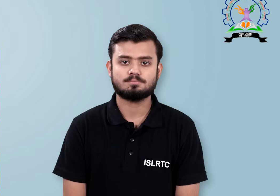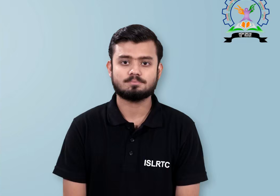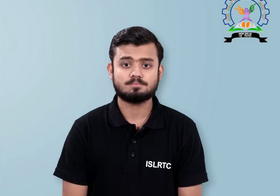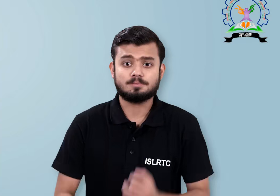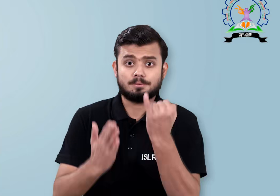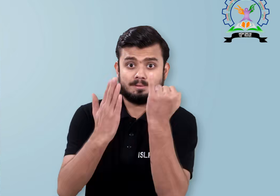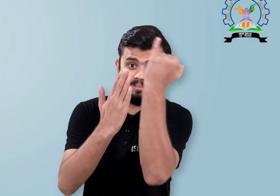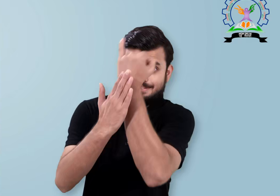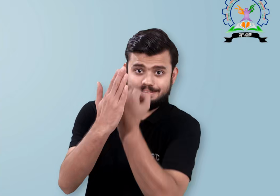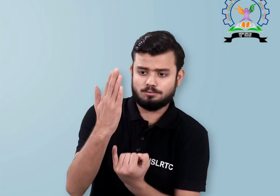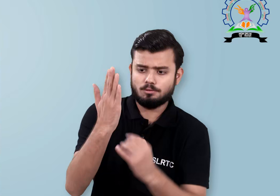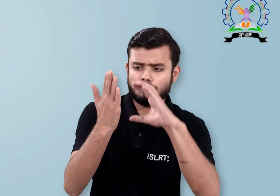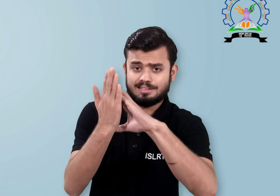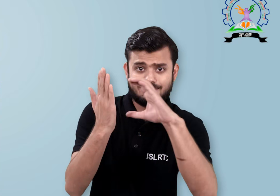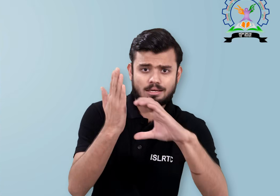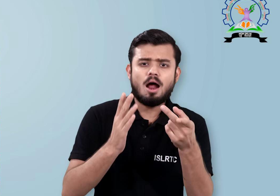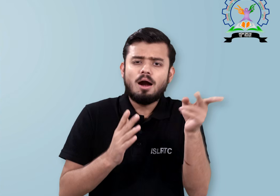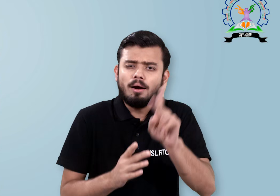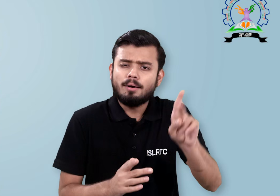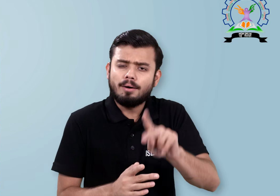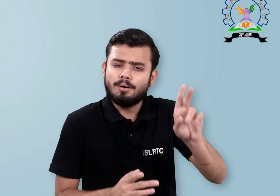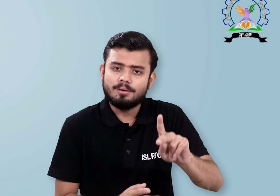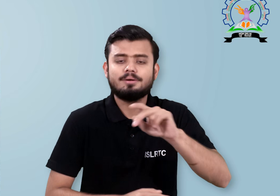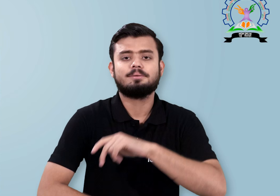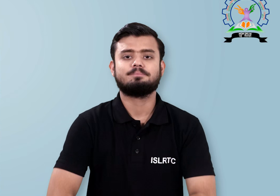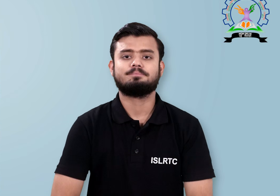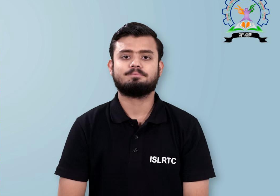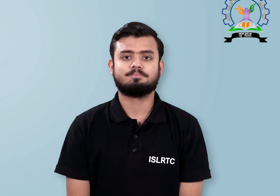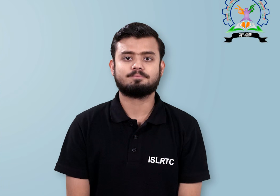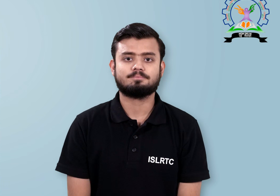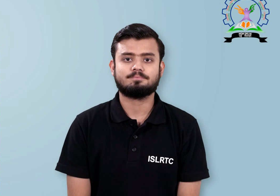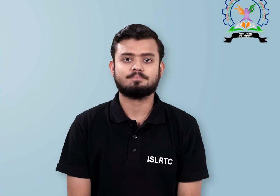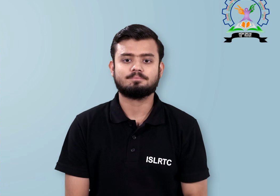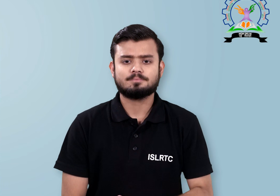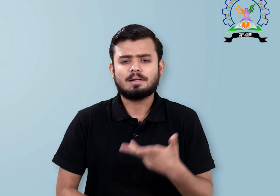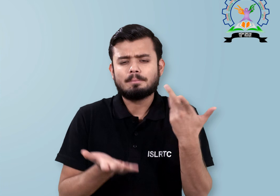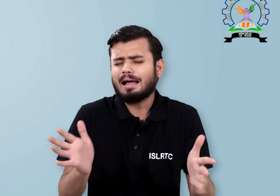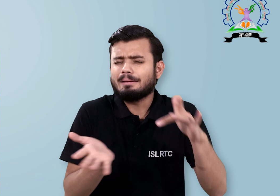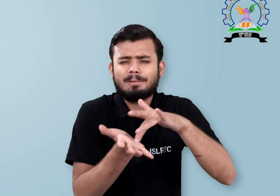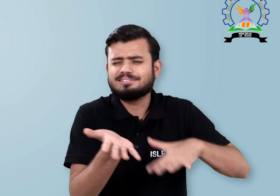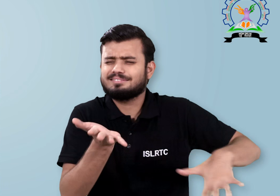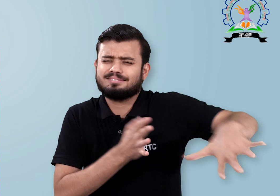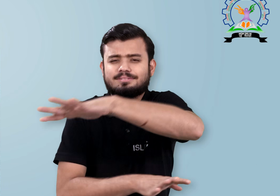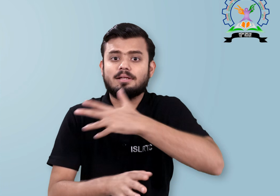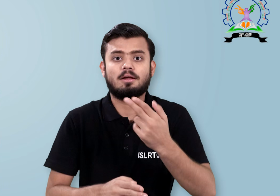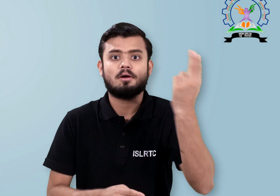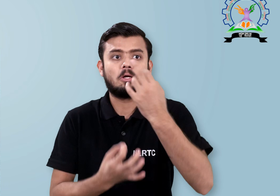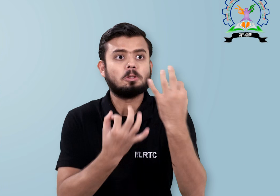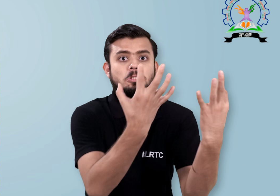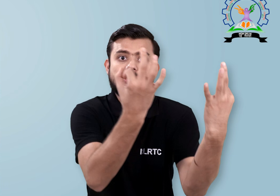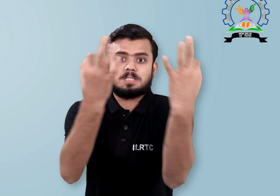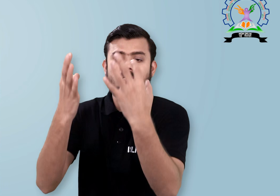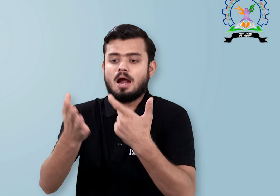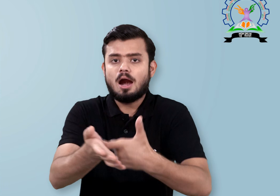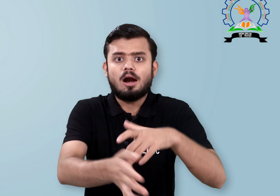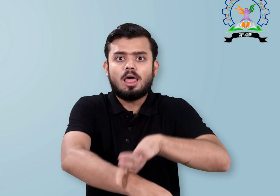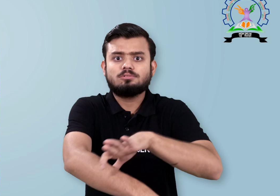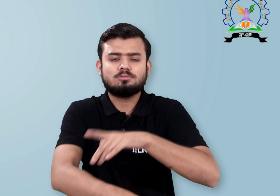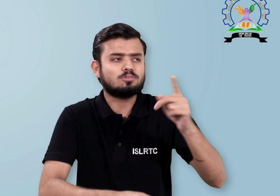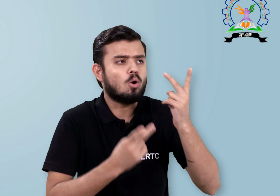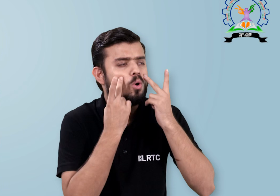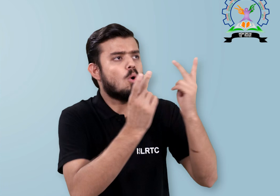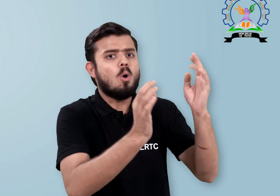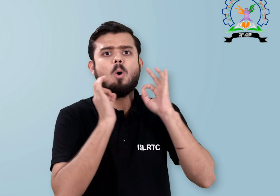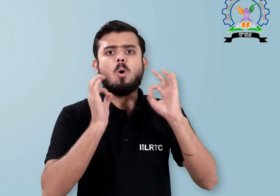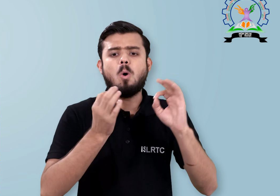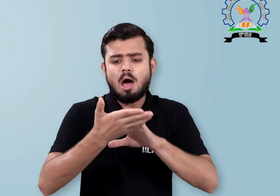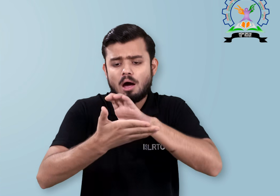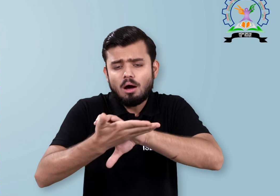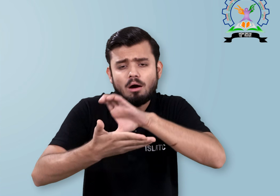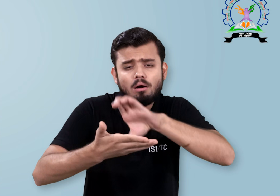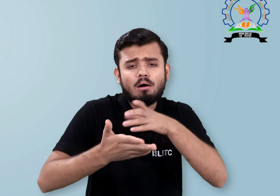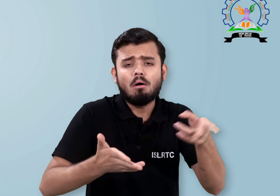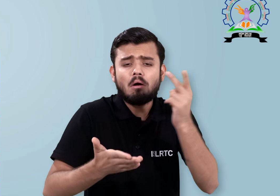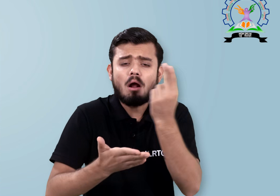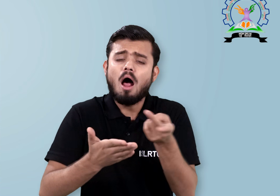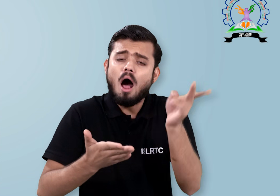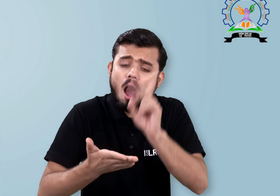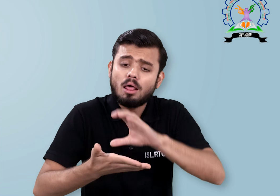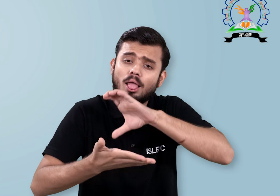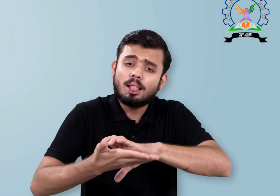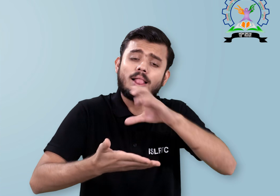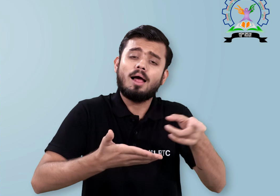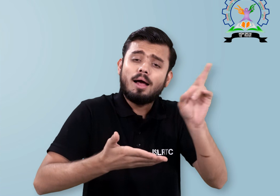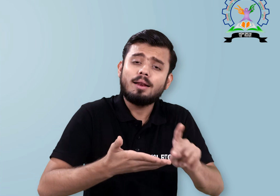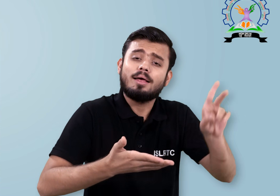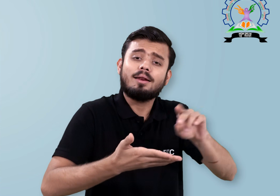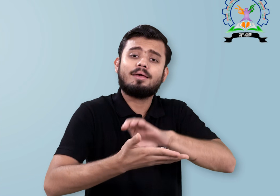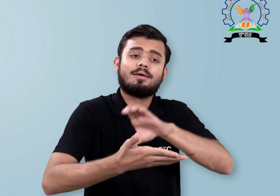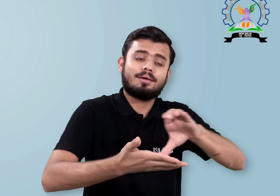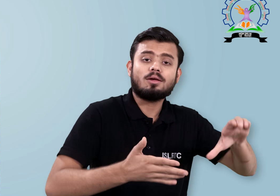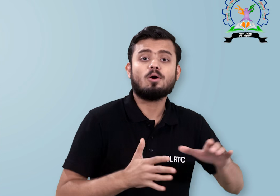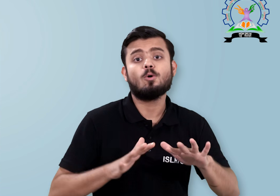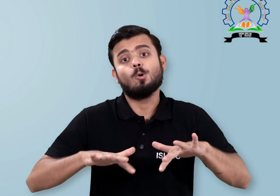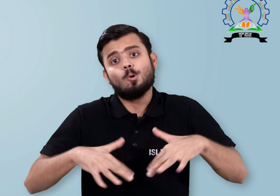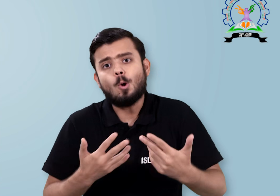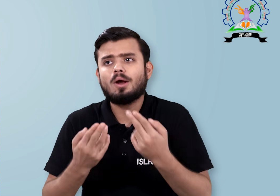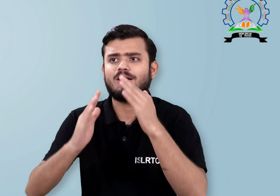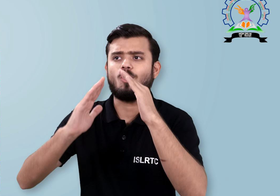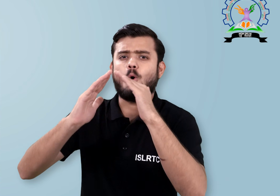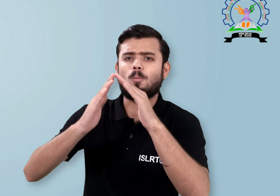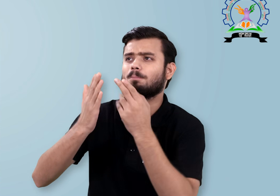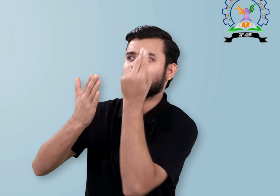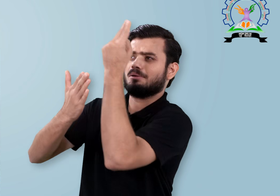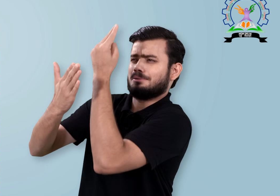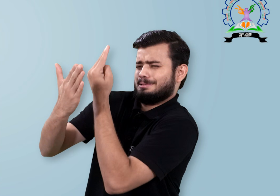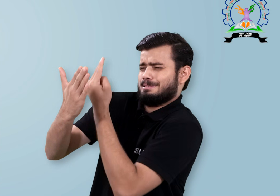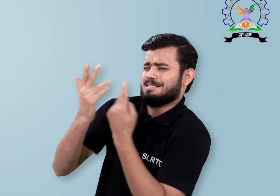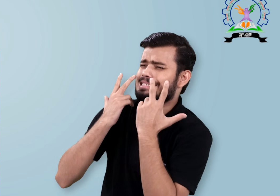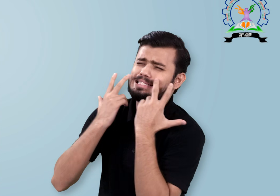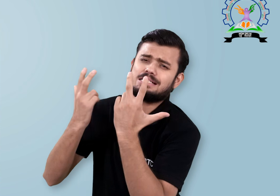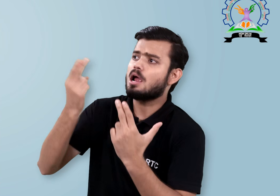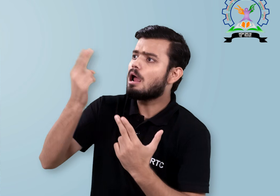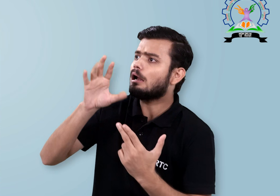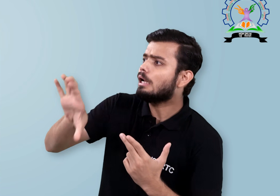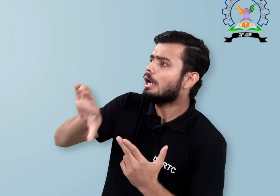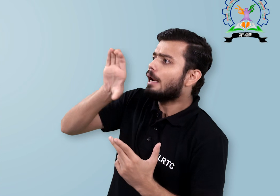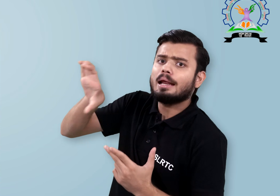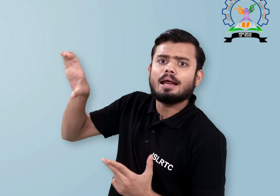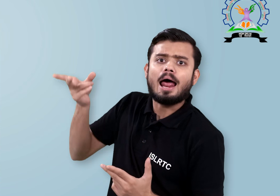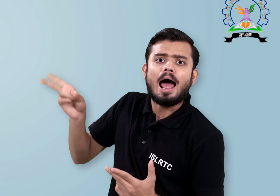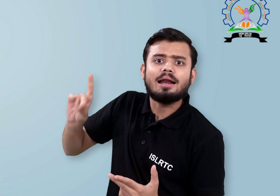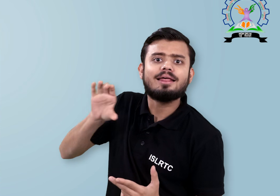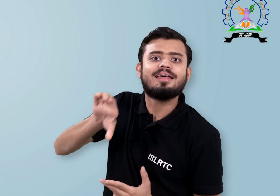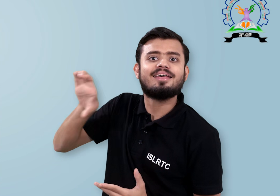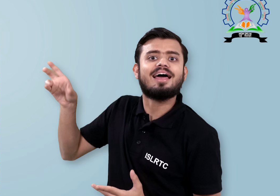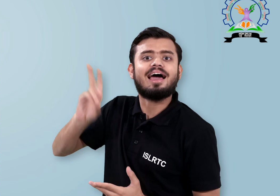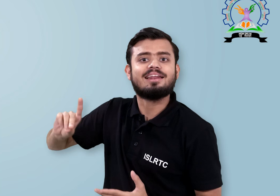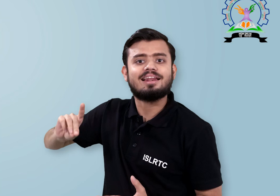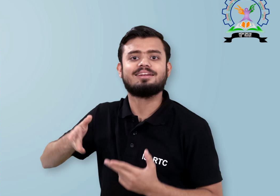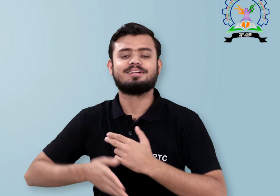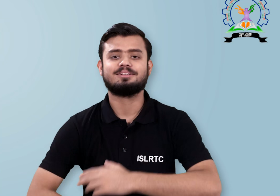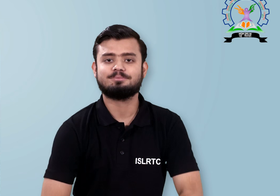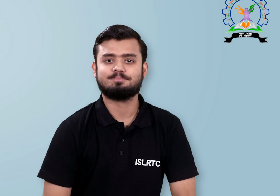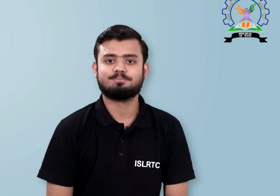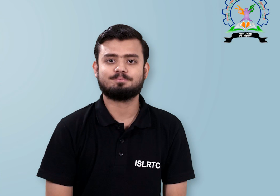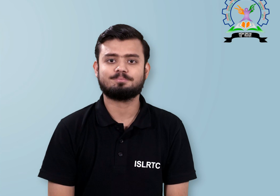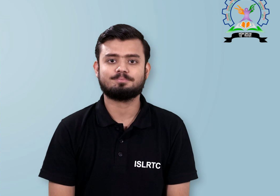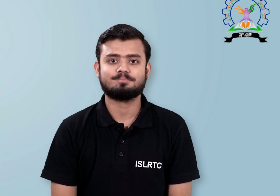Motif A distinctive feature or dominant idea in an artistic or literary composition.